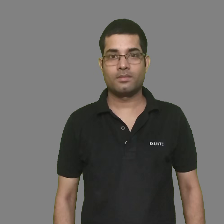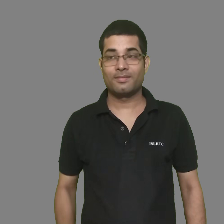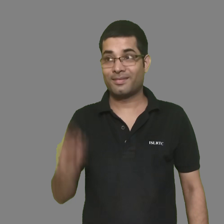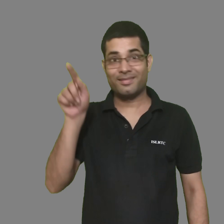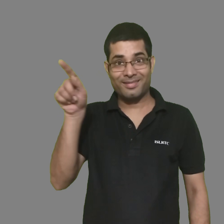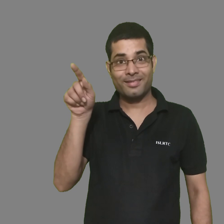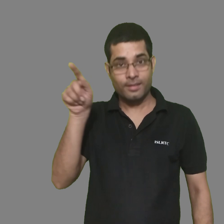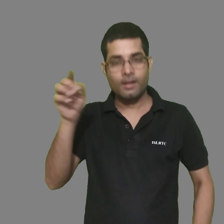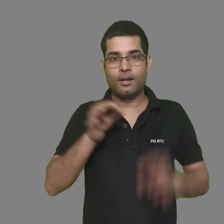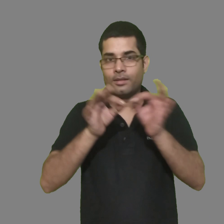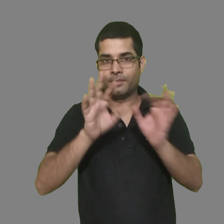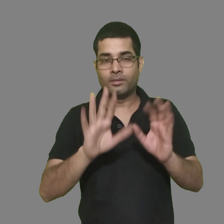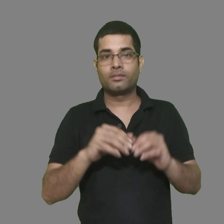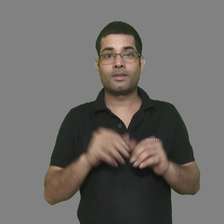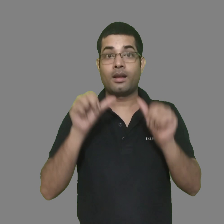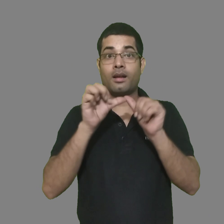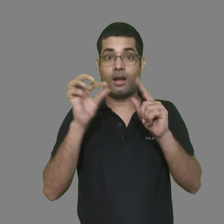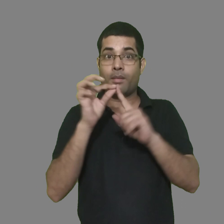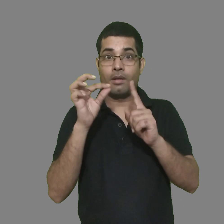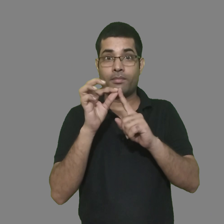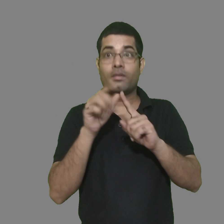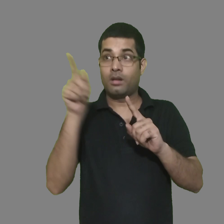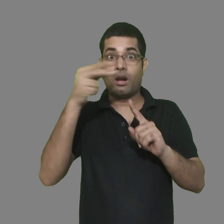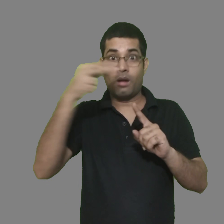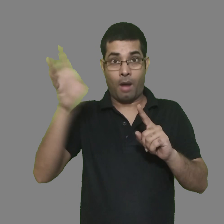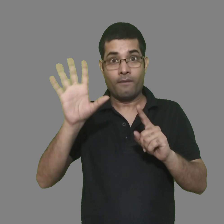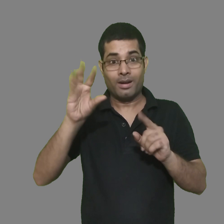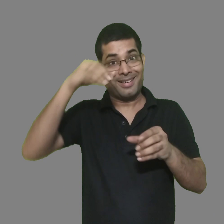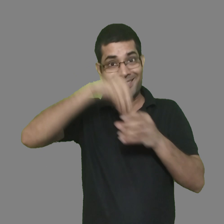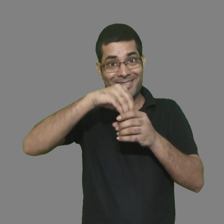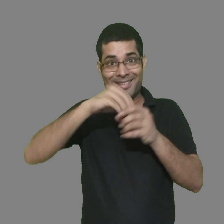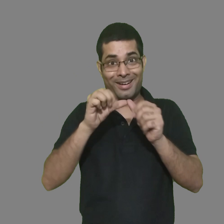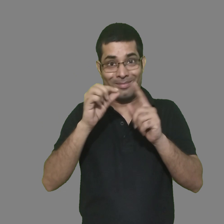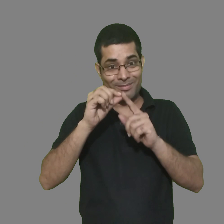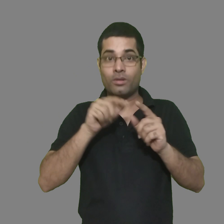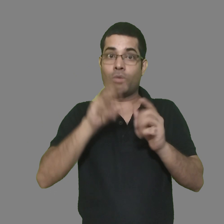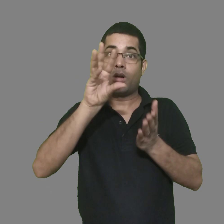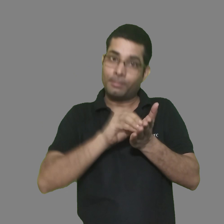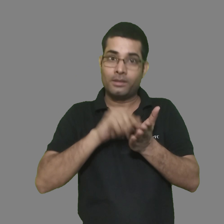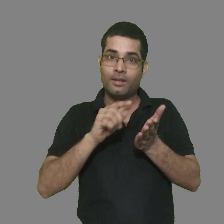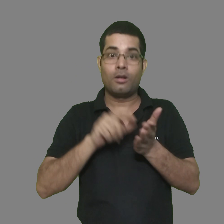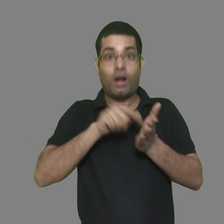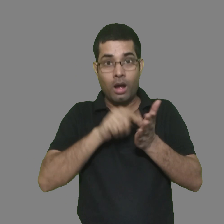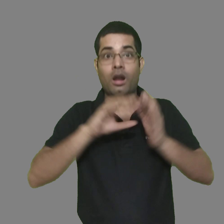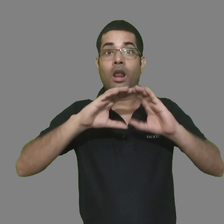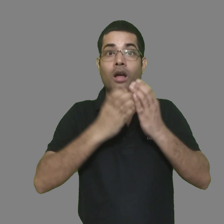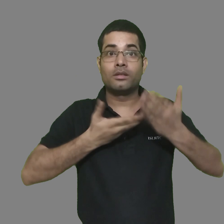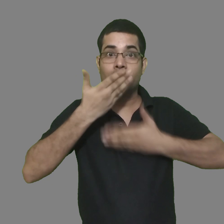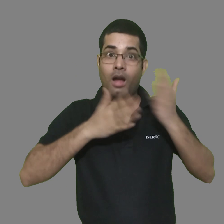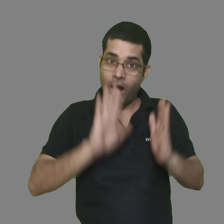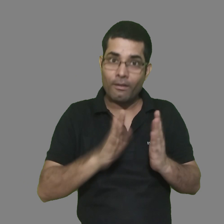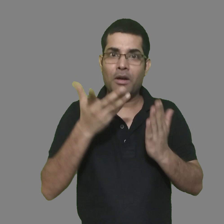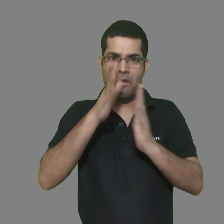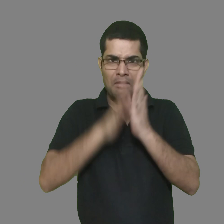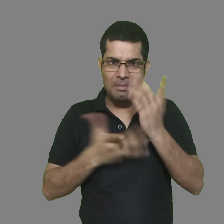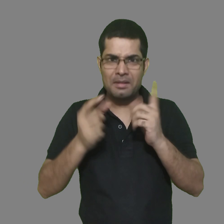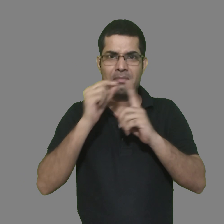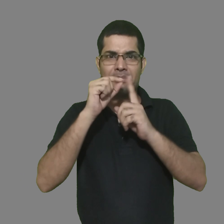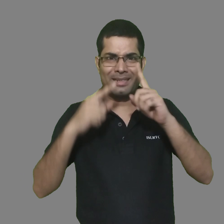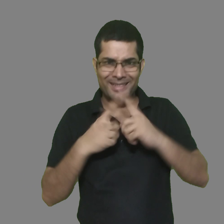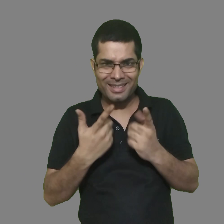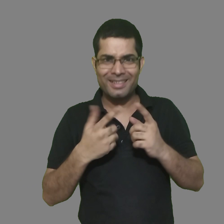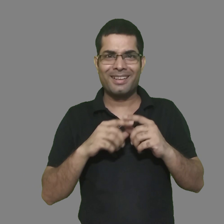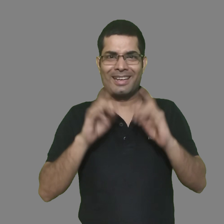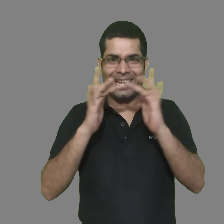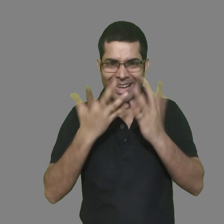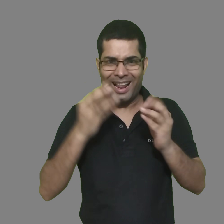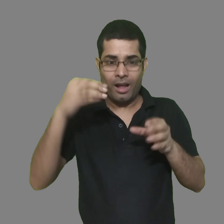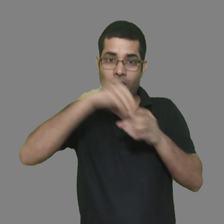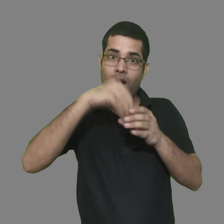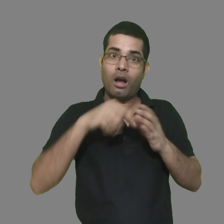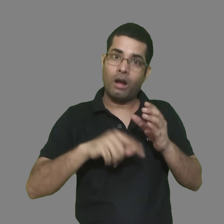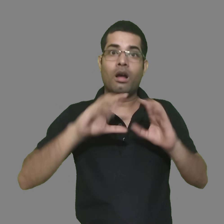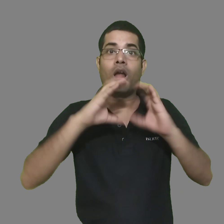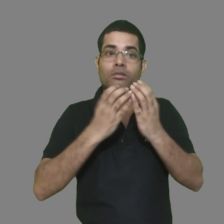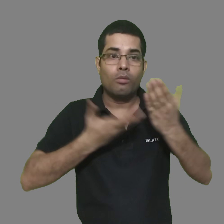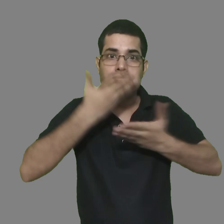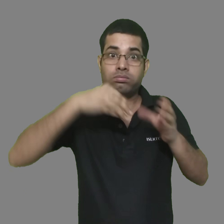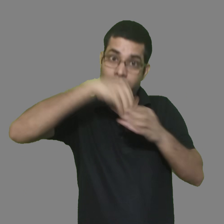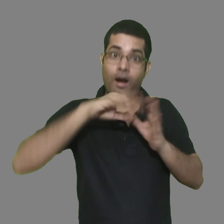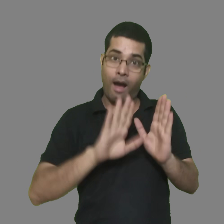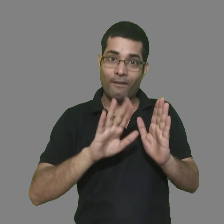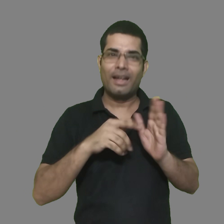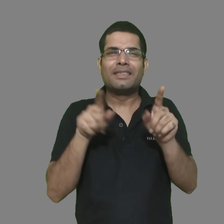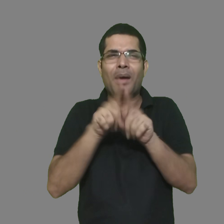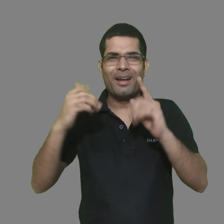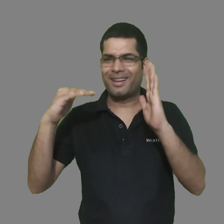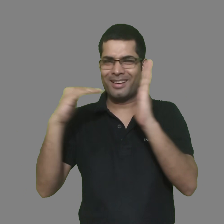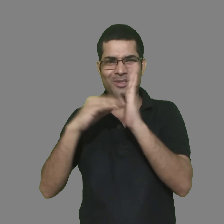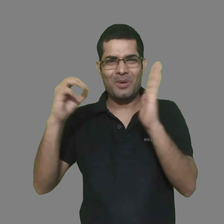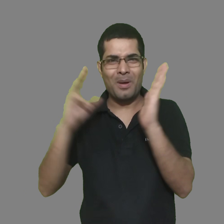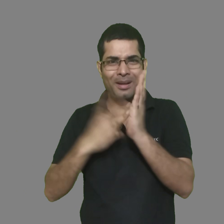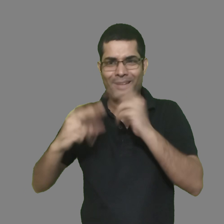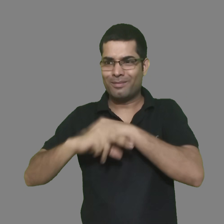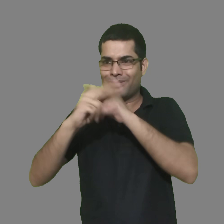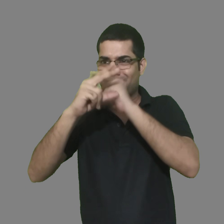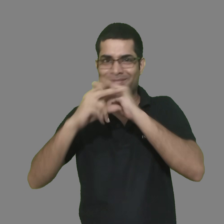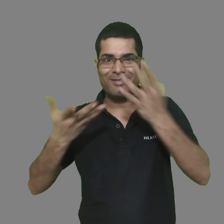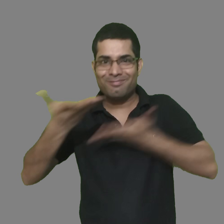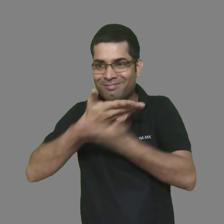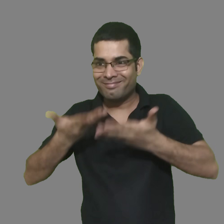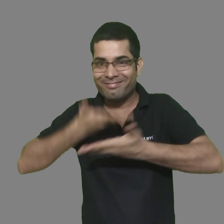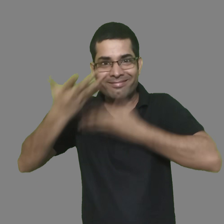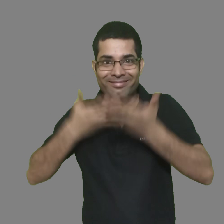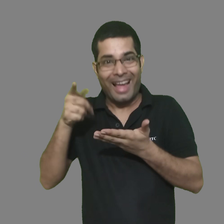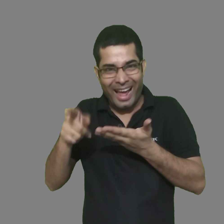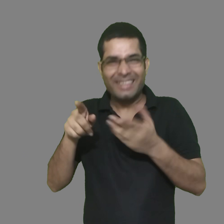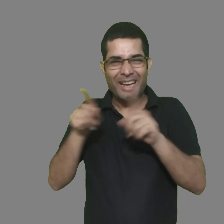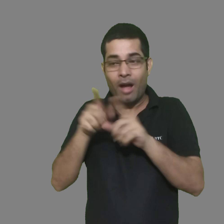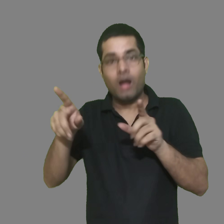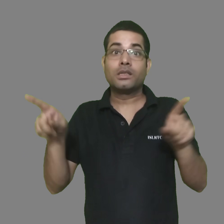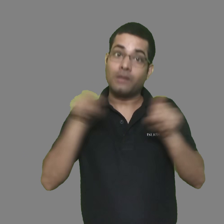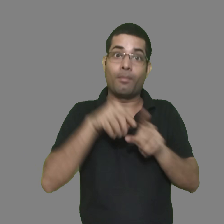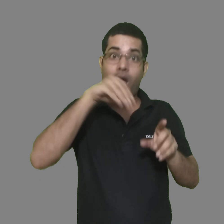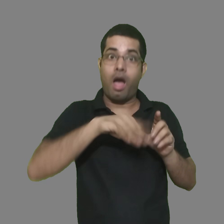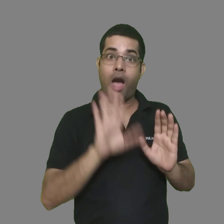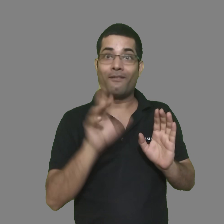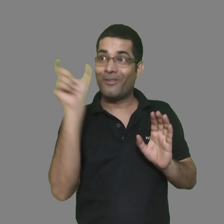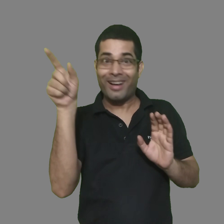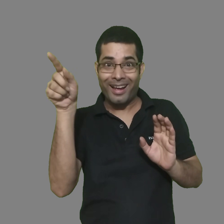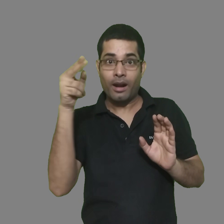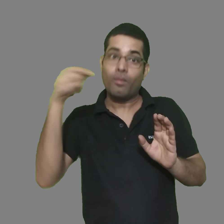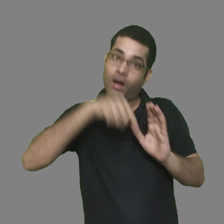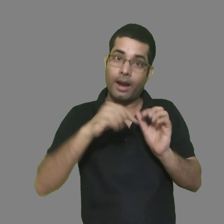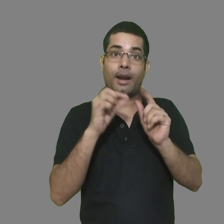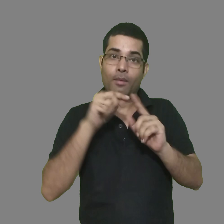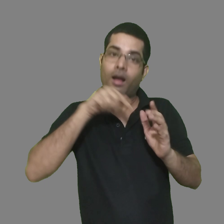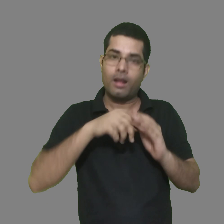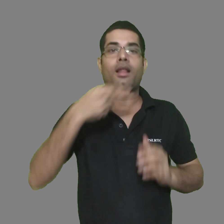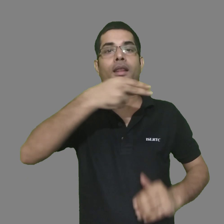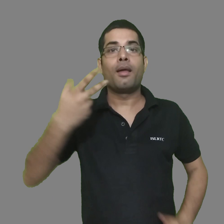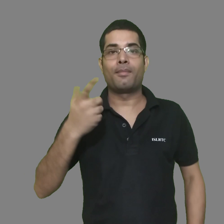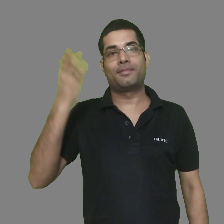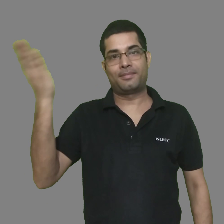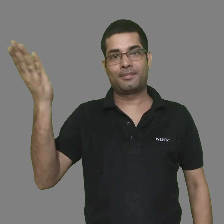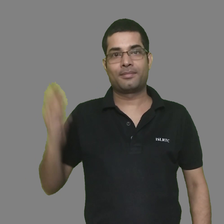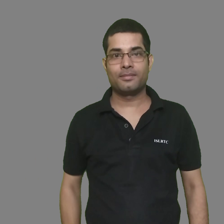Google Class Room